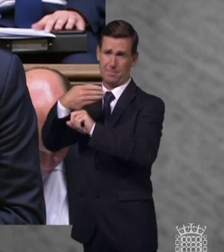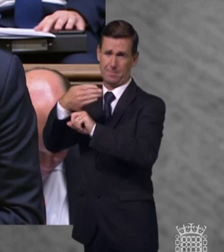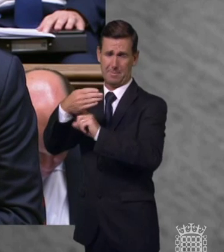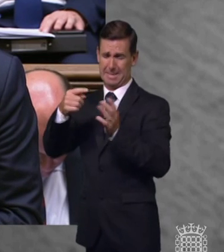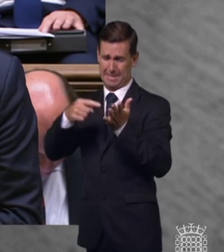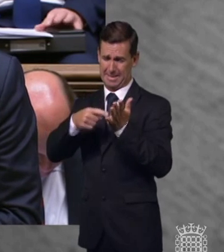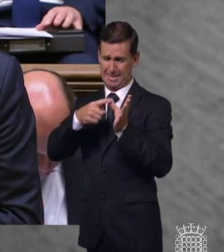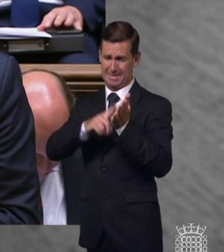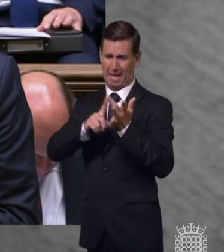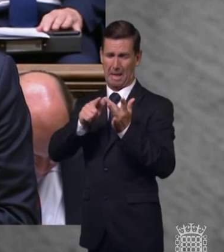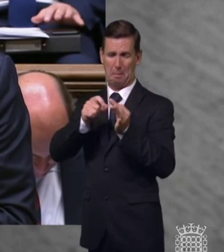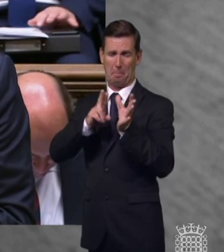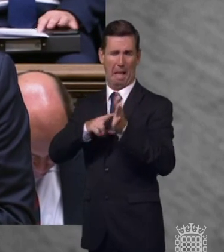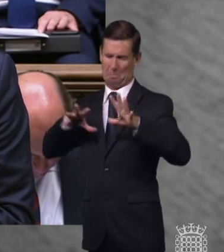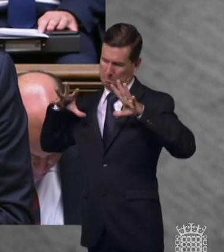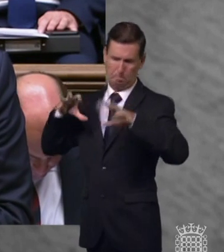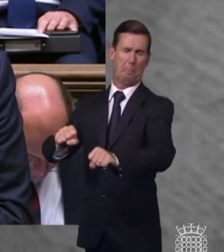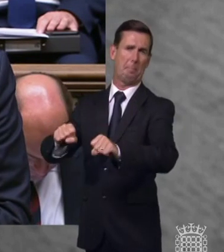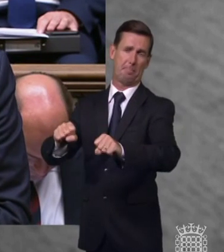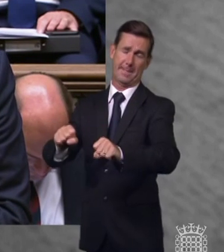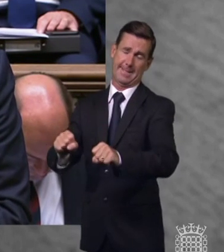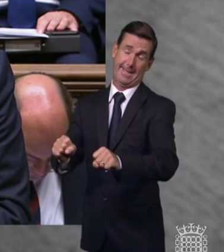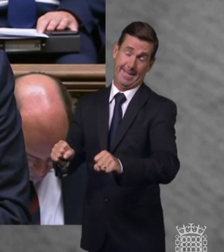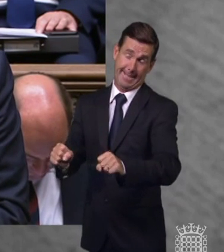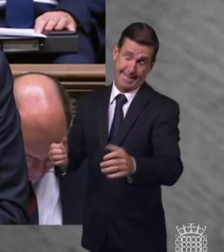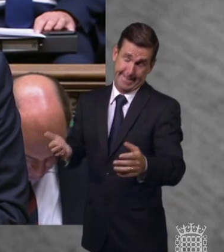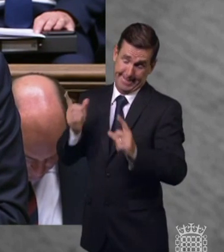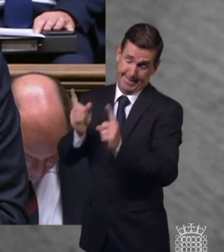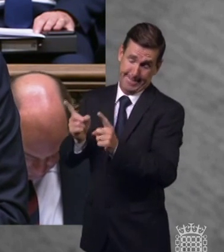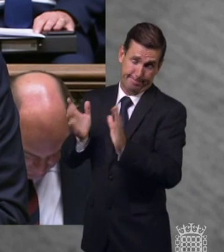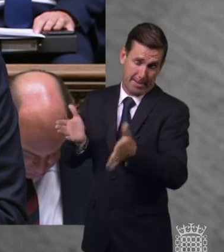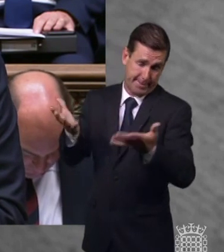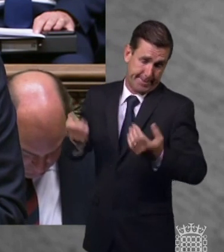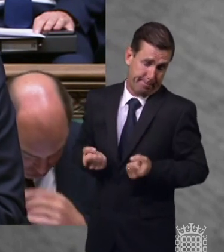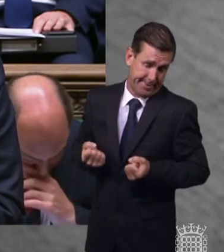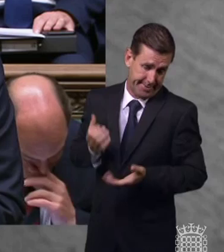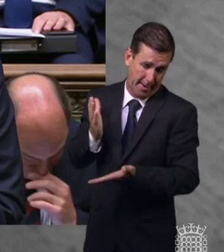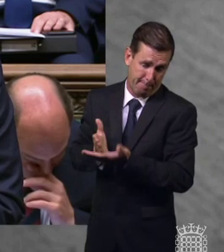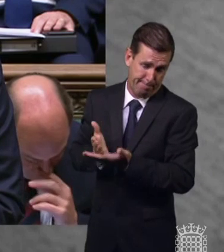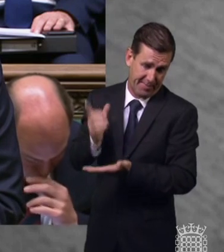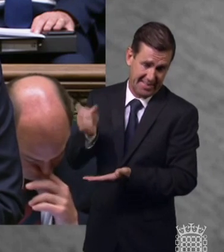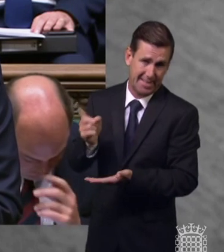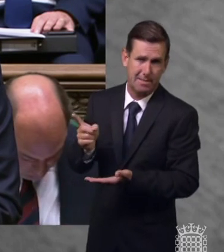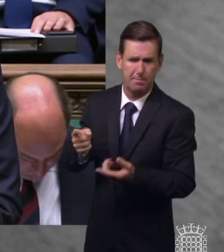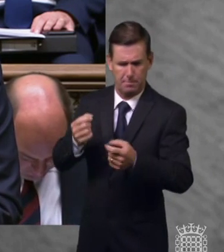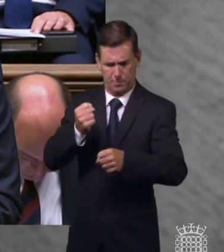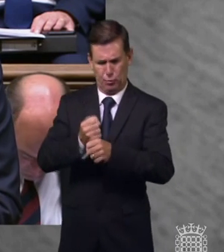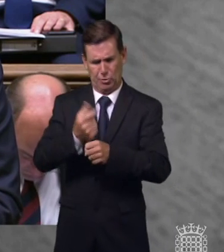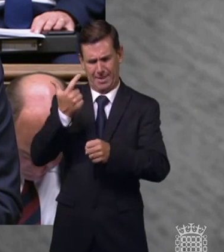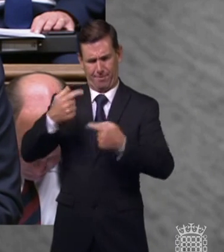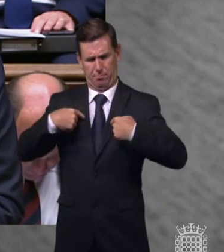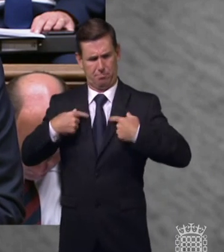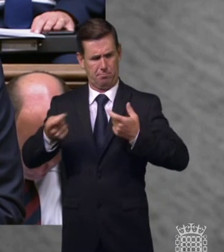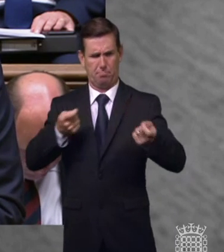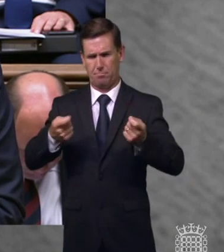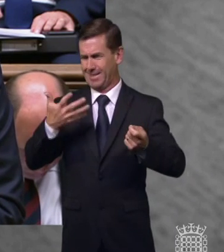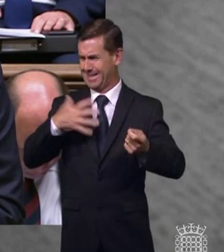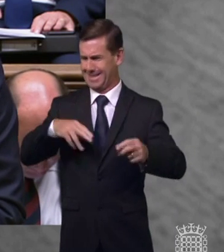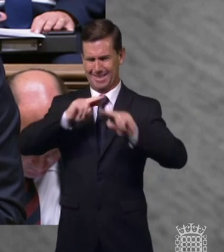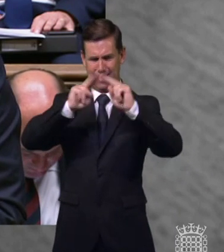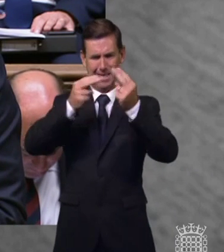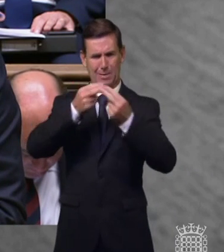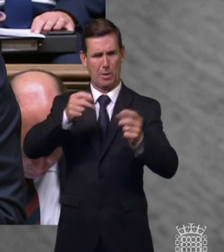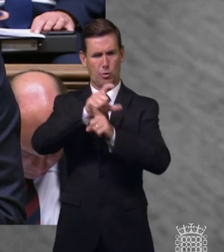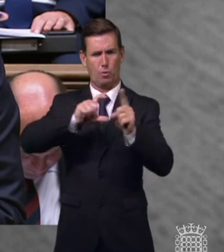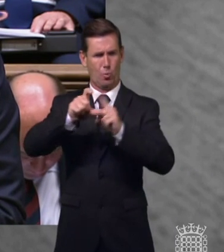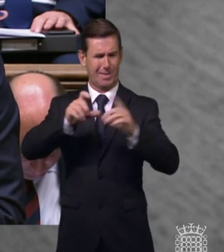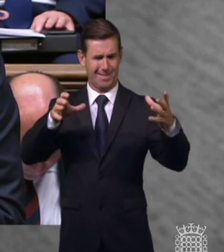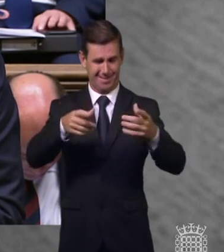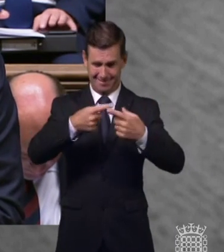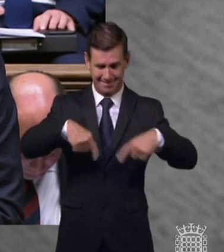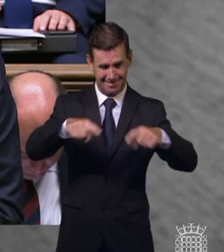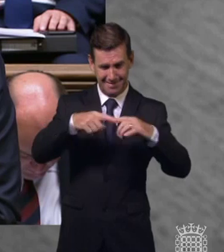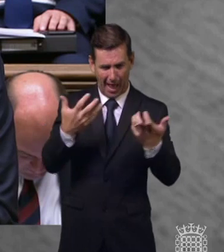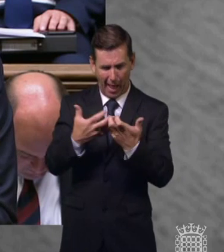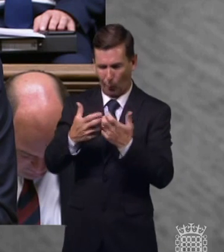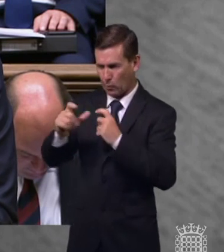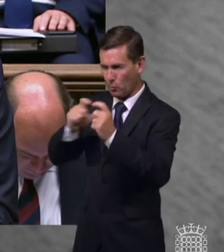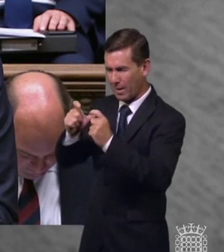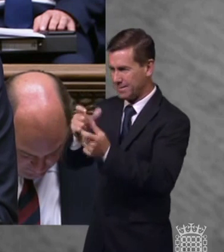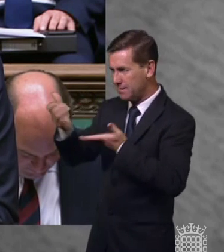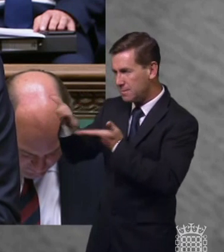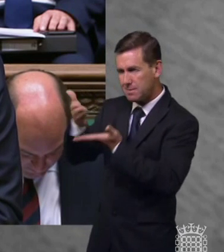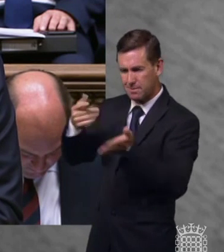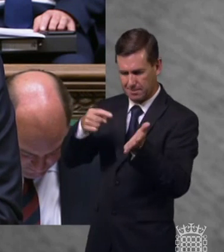As president of the G7, the UK will work to unite the international community behind a clear plan for dealing with this regime in a unified and concerted way.